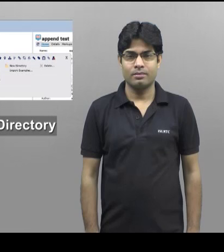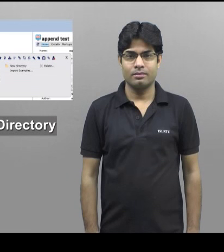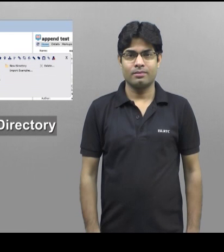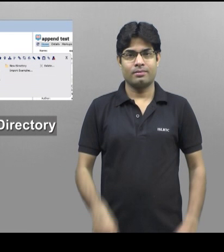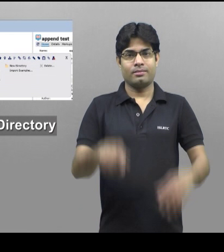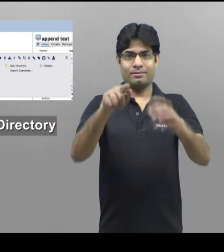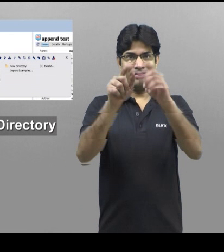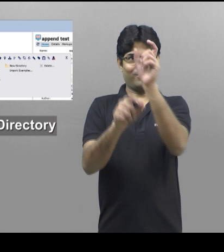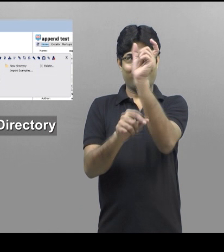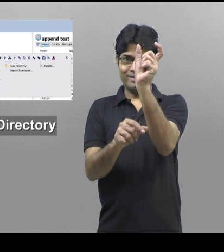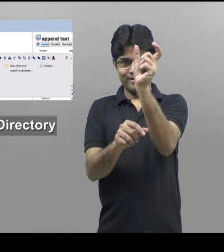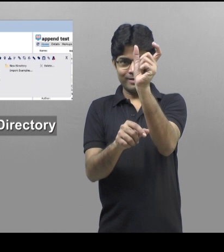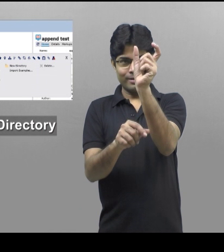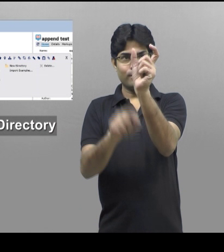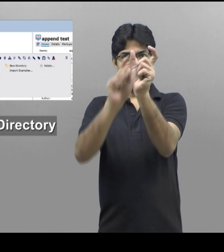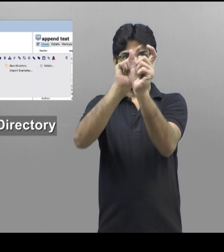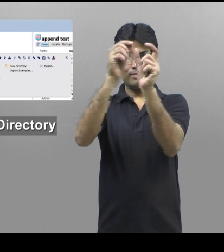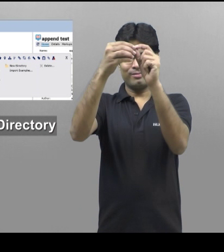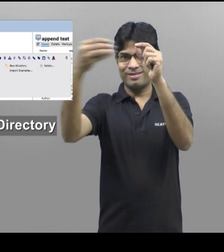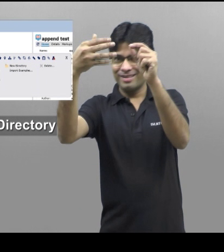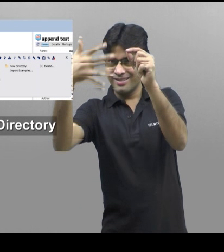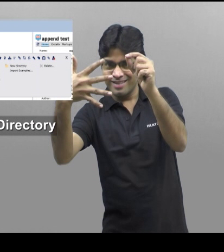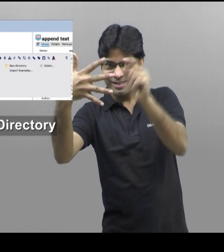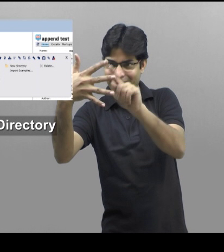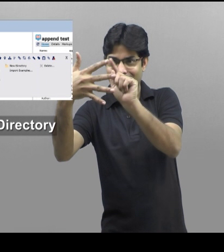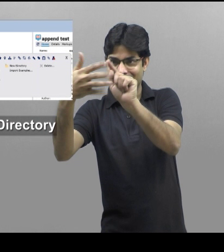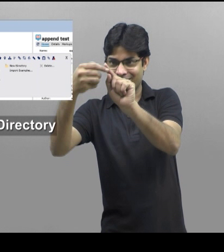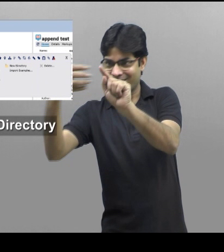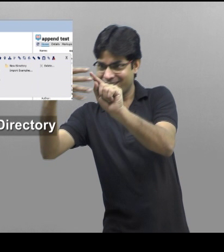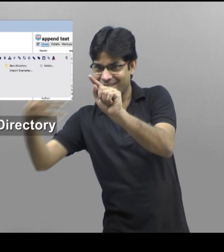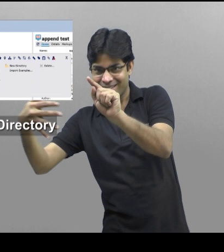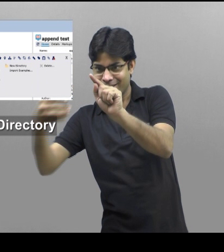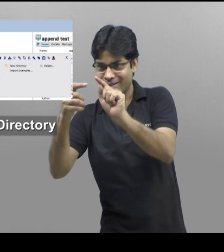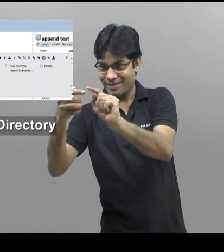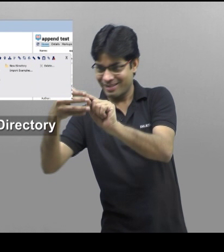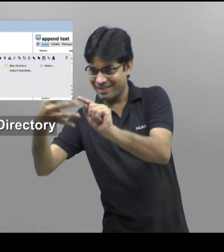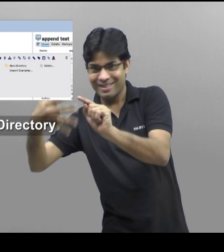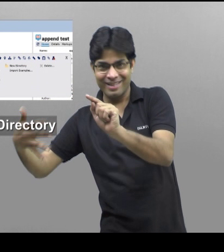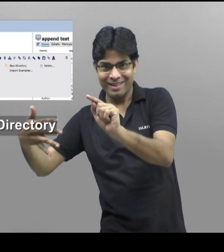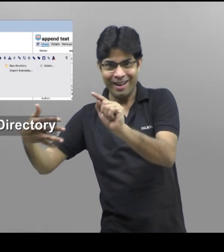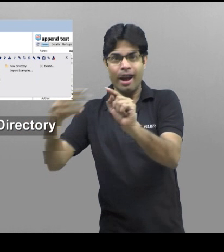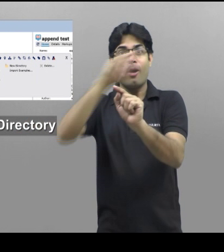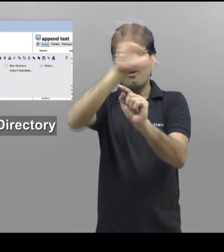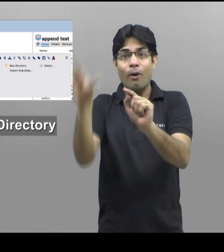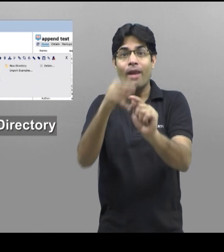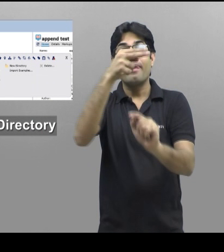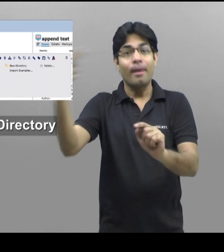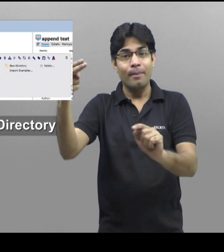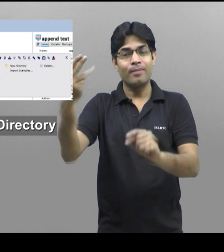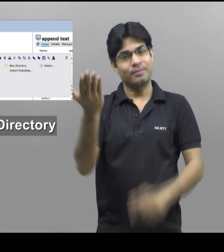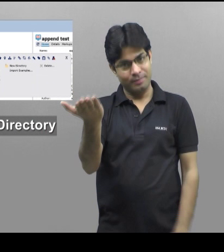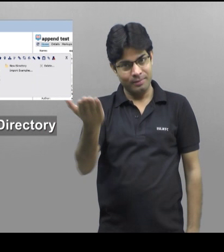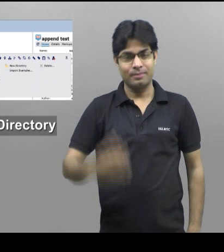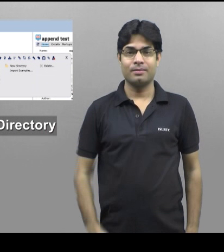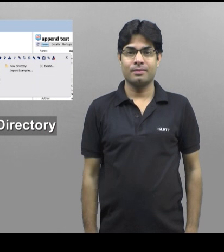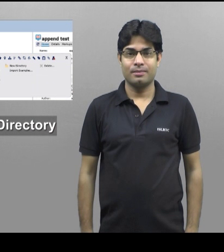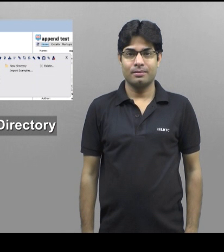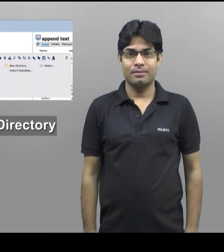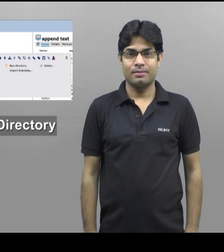Sub Directory